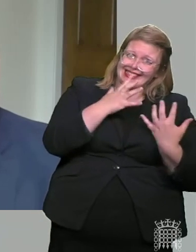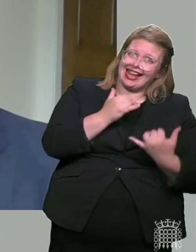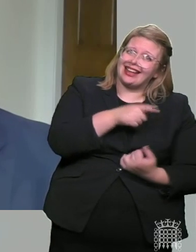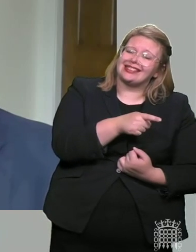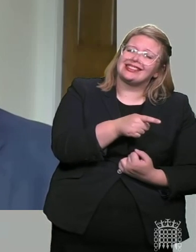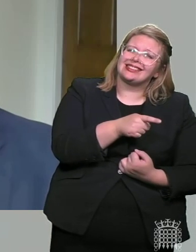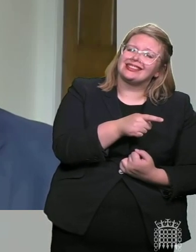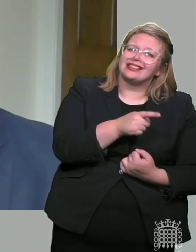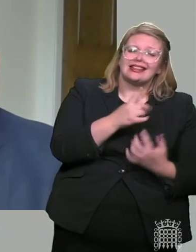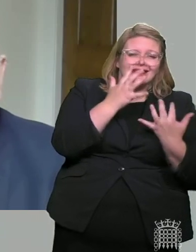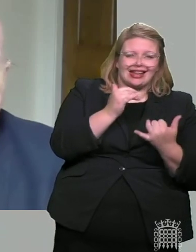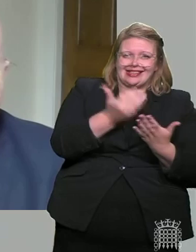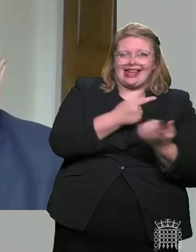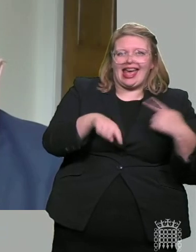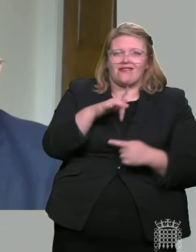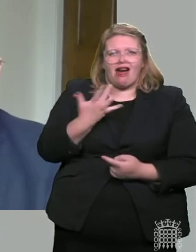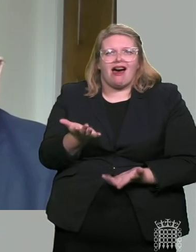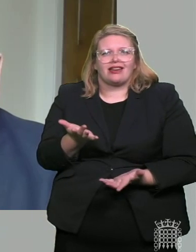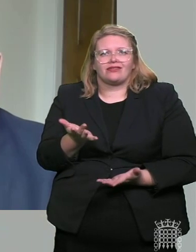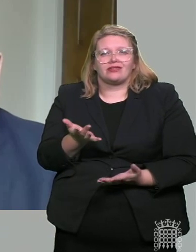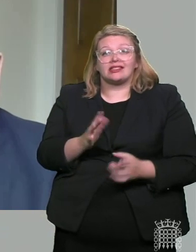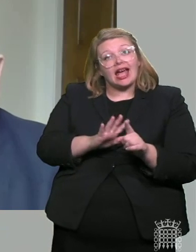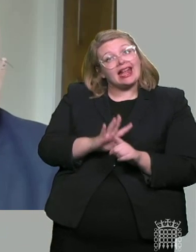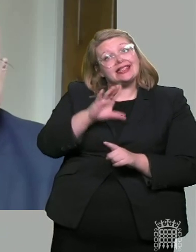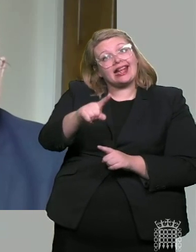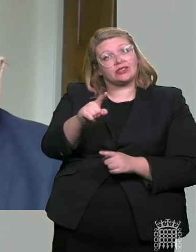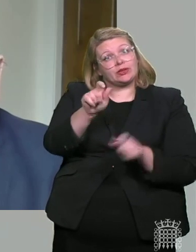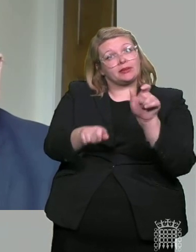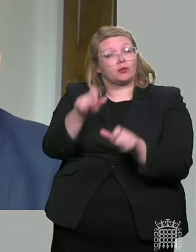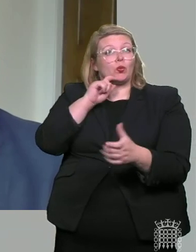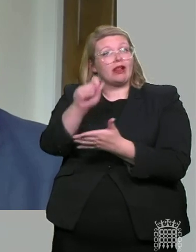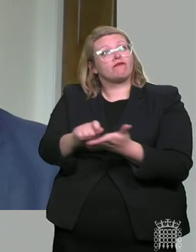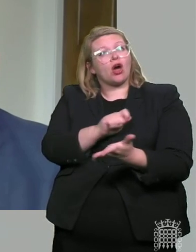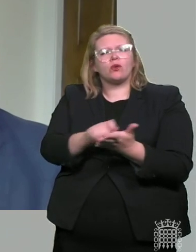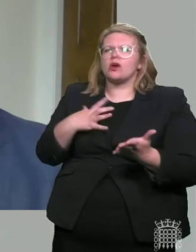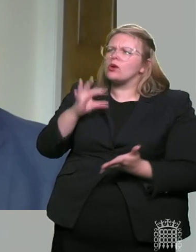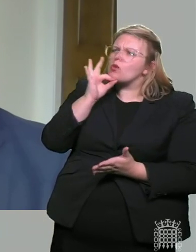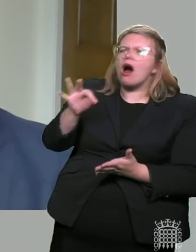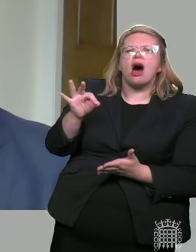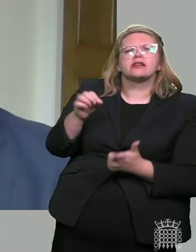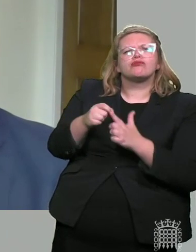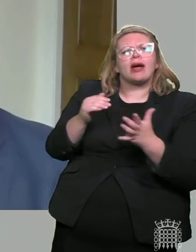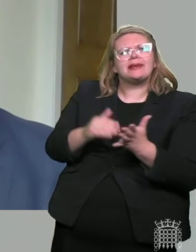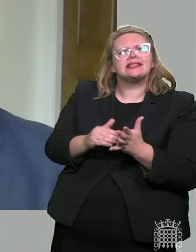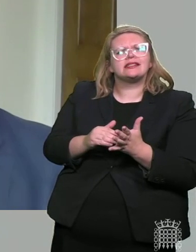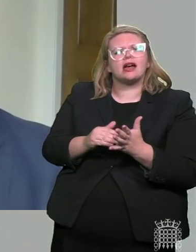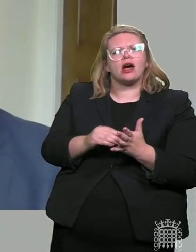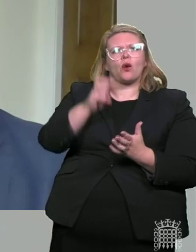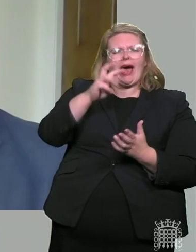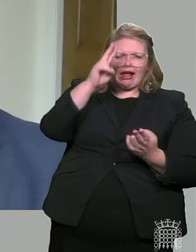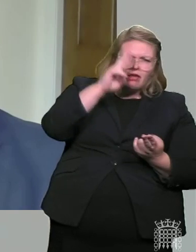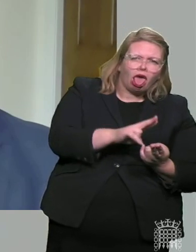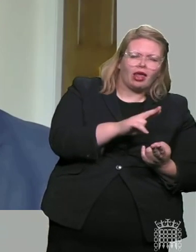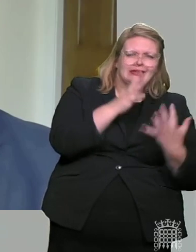As we go to the polls next week, will the Prime Minister tell us why Welsh lives meant so little to him?